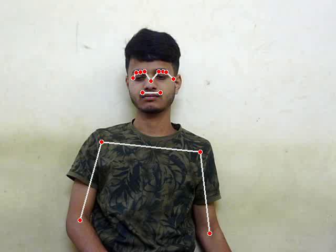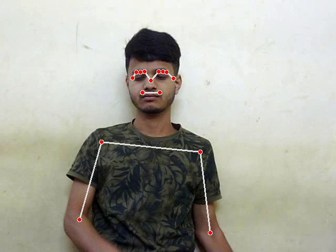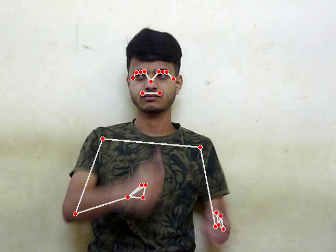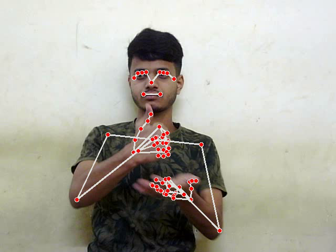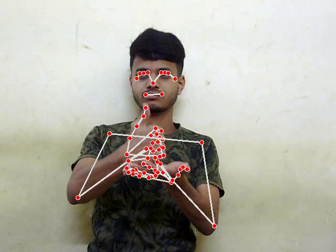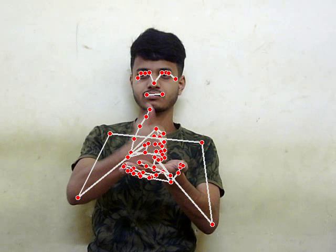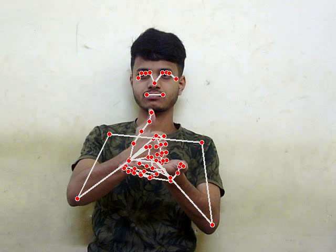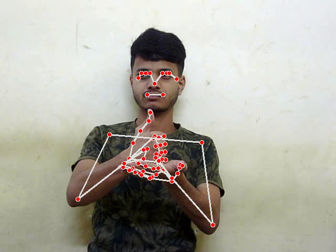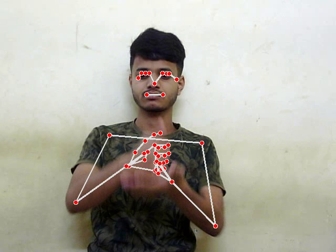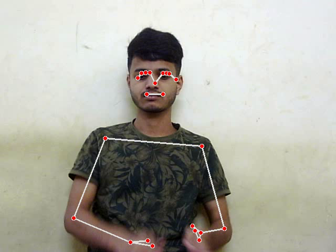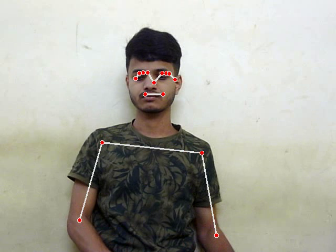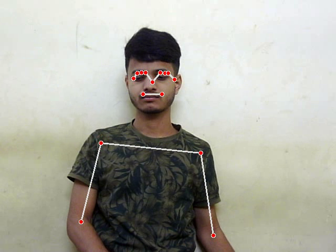help